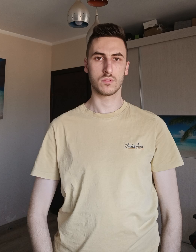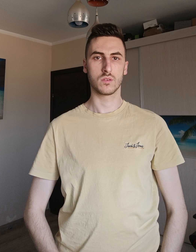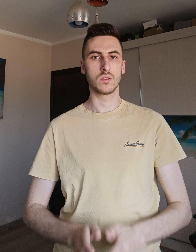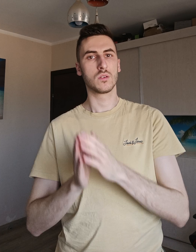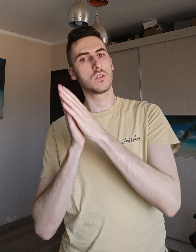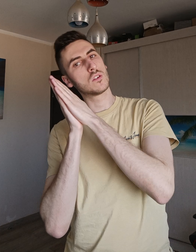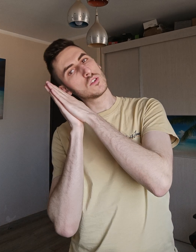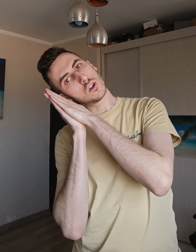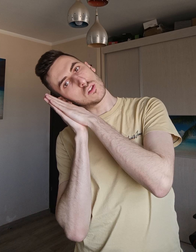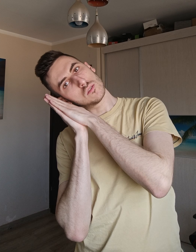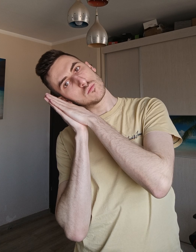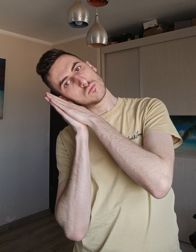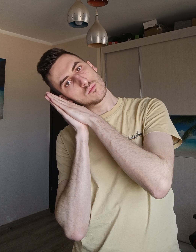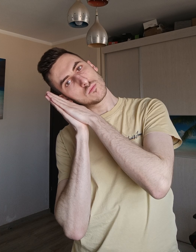לישון